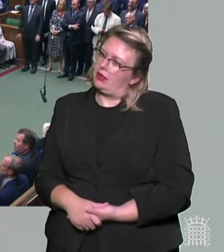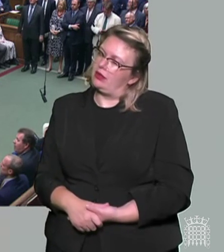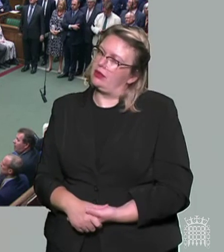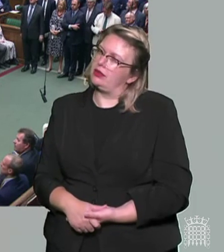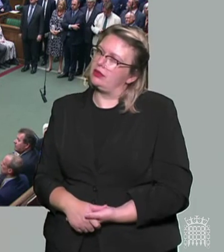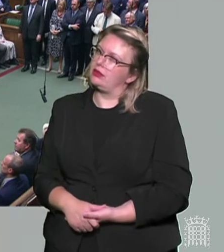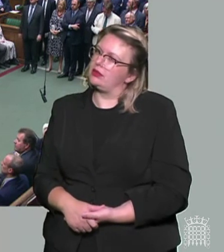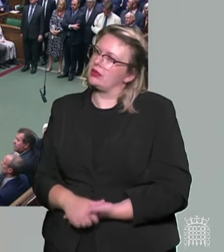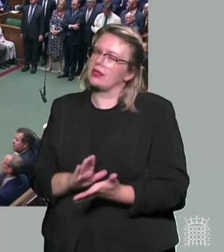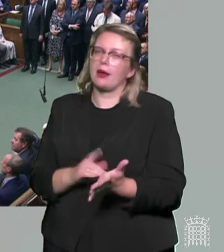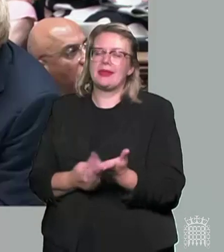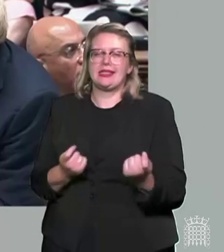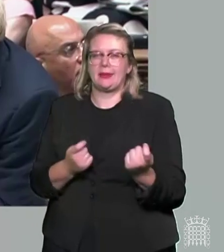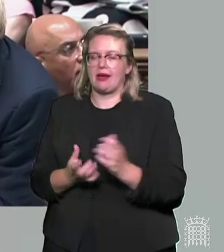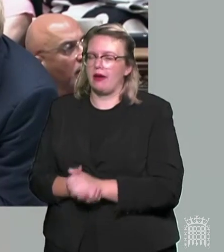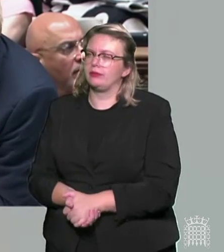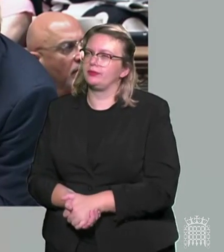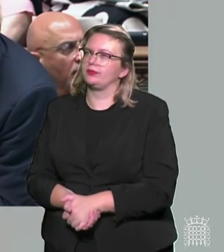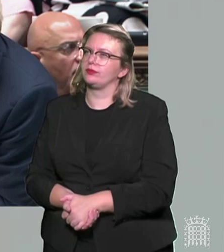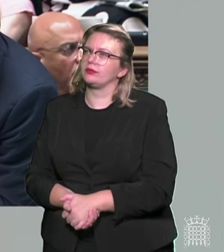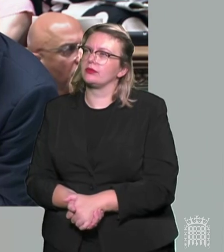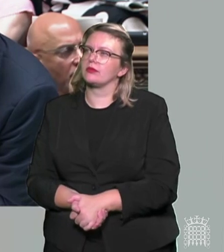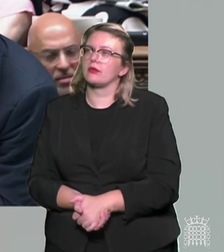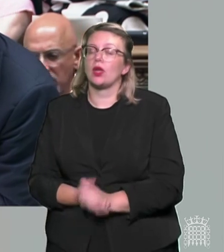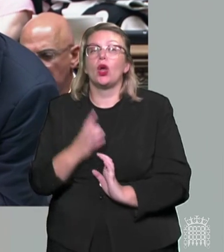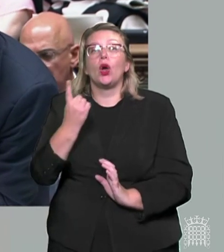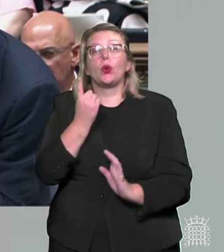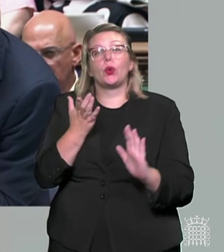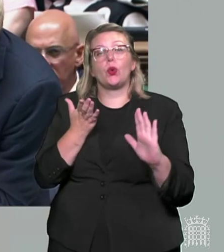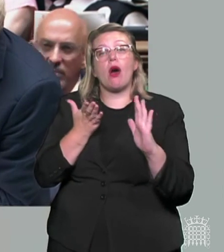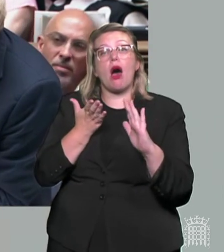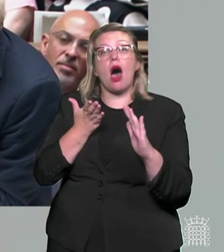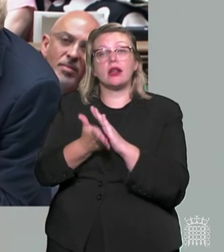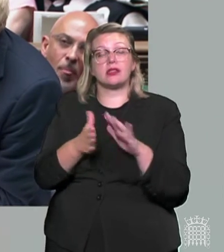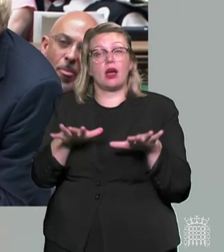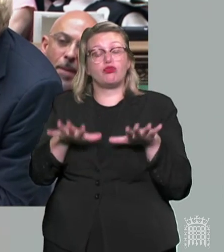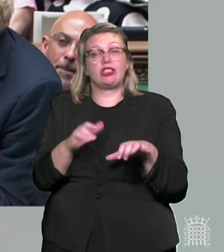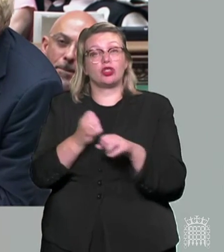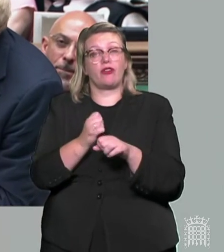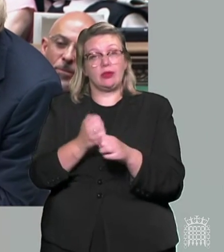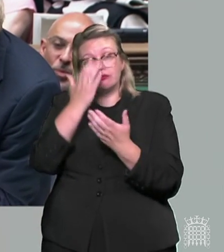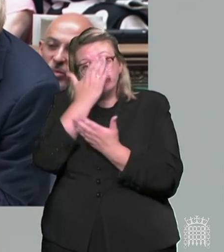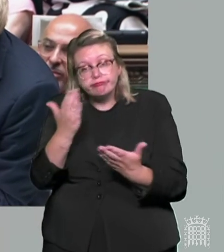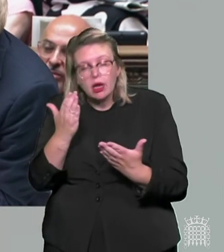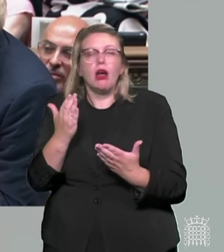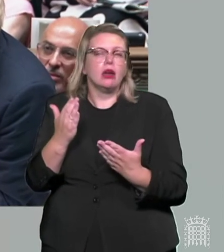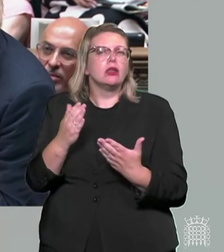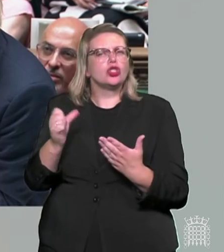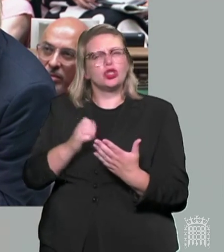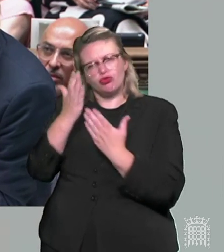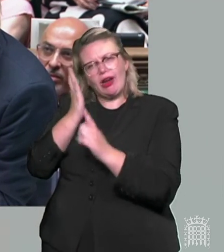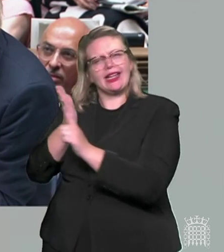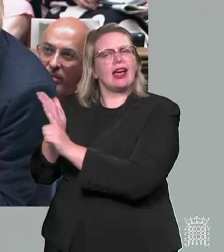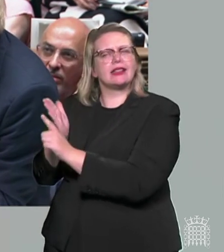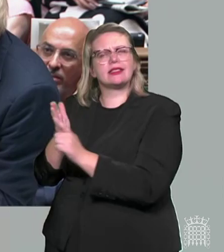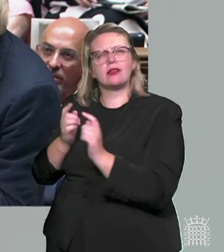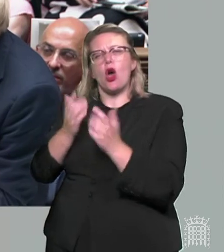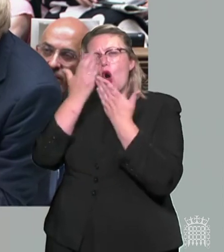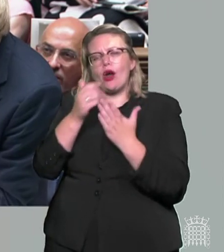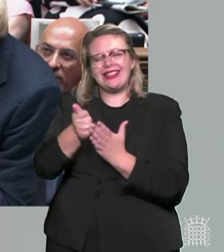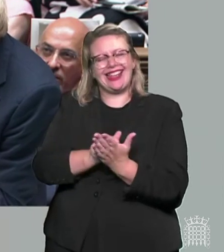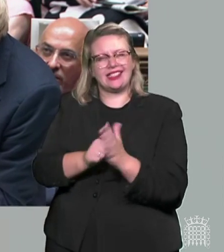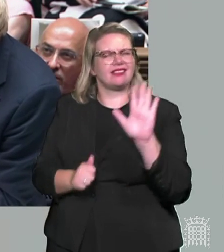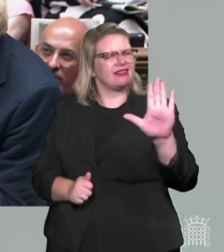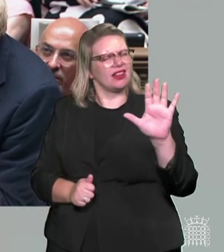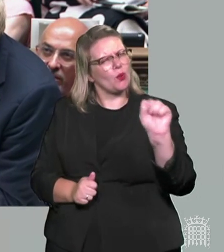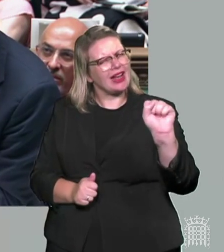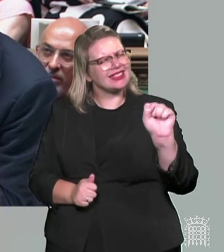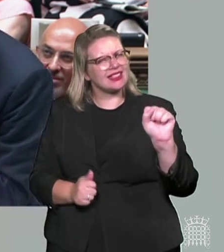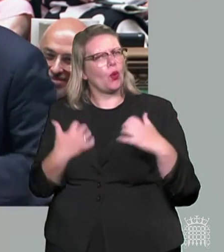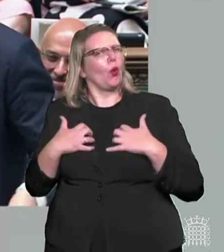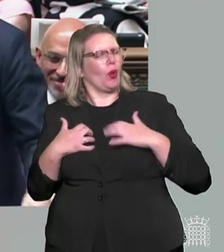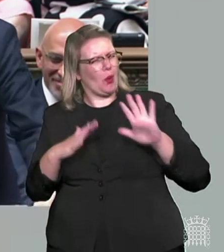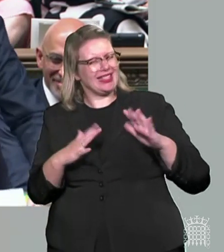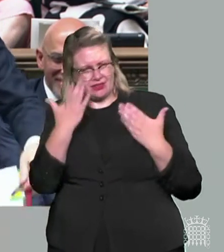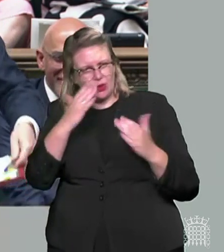I am sure that everybody who has served this Government loyally and well deserves recognition of some kind, but as for the honours list, I am afraid the honourable Gentleman will have to contain his excitement.